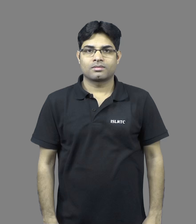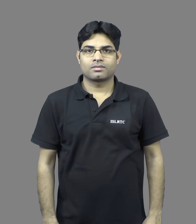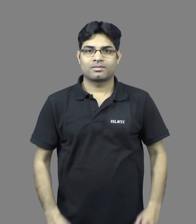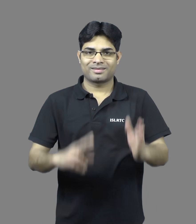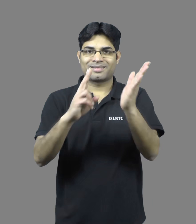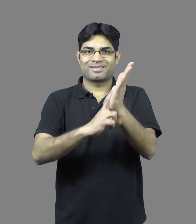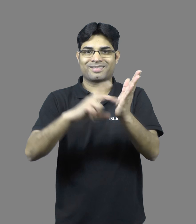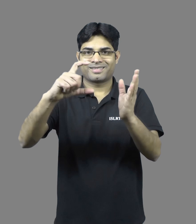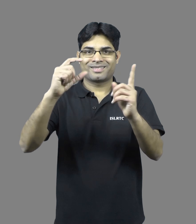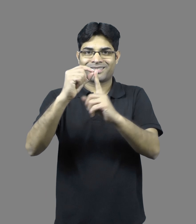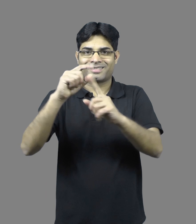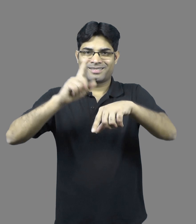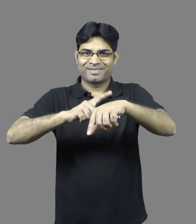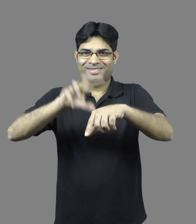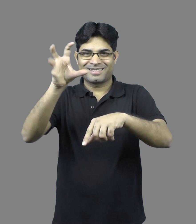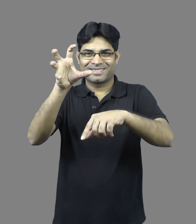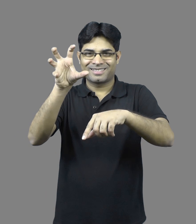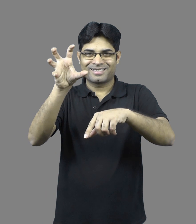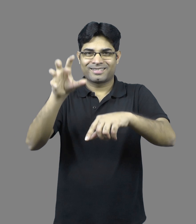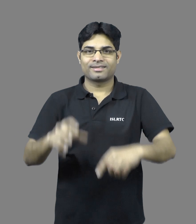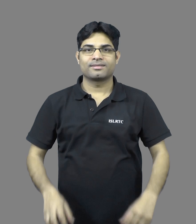Nationalist Congress Party NCP